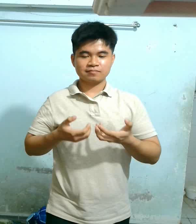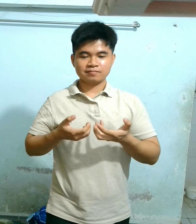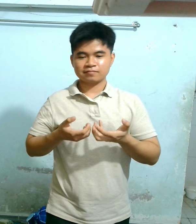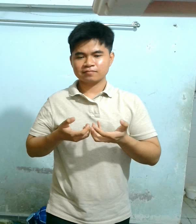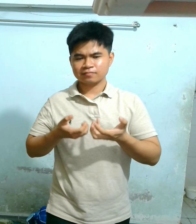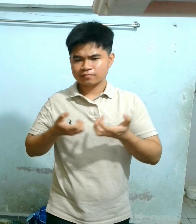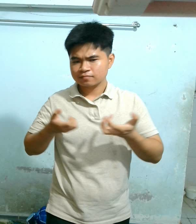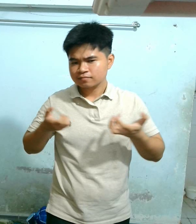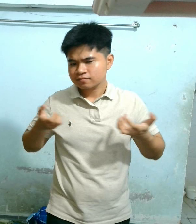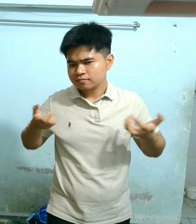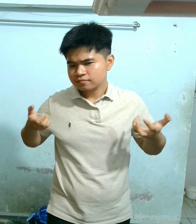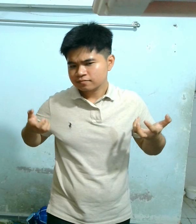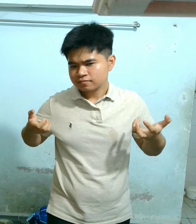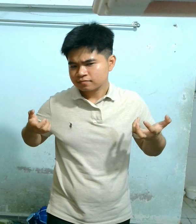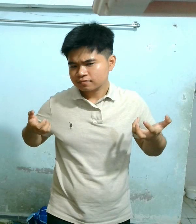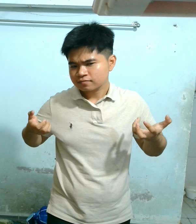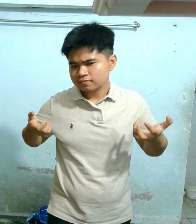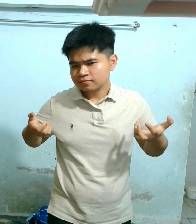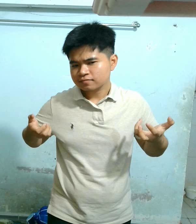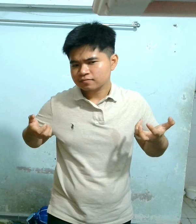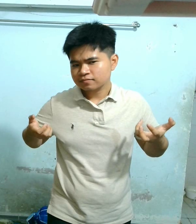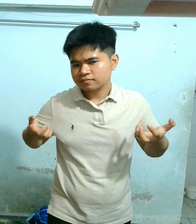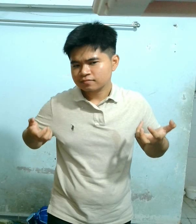chia cat